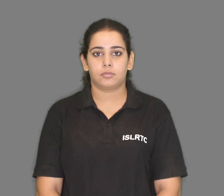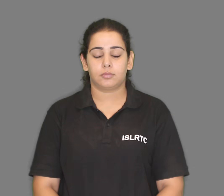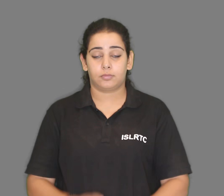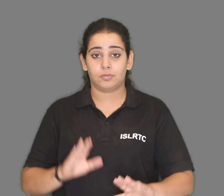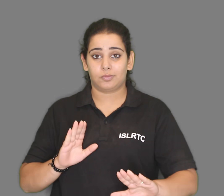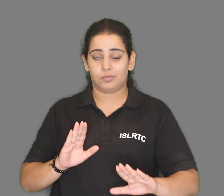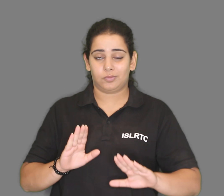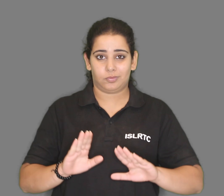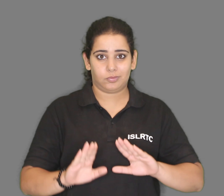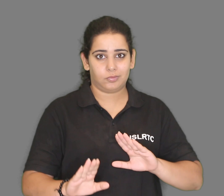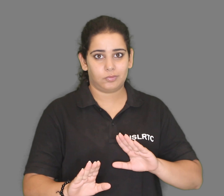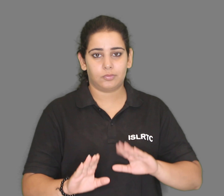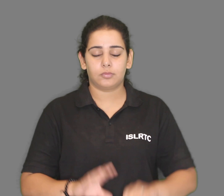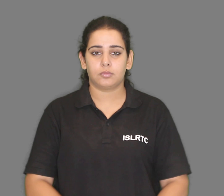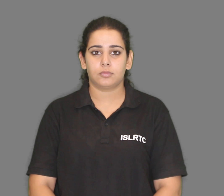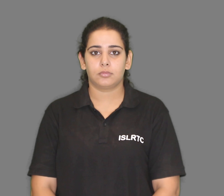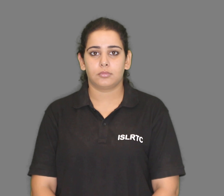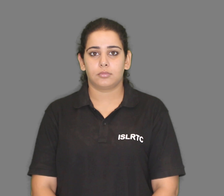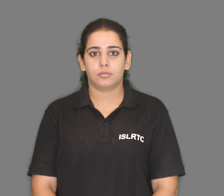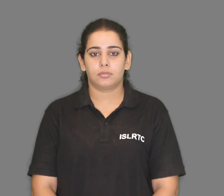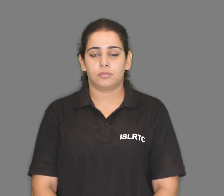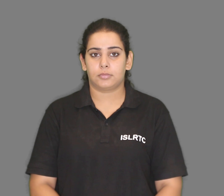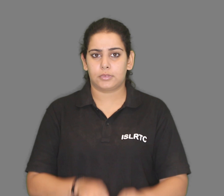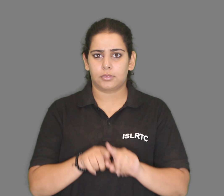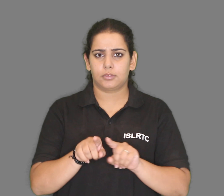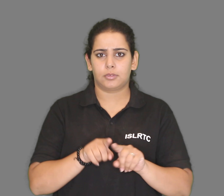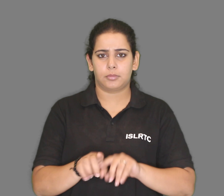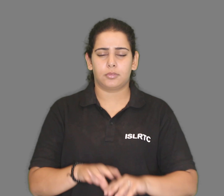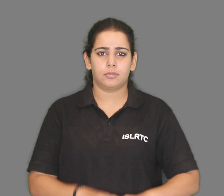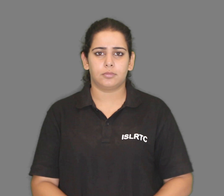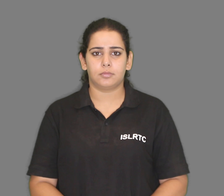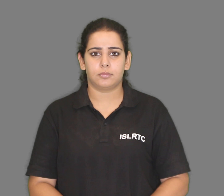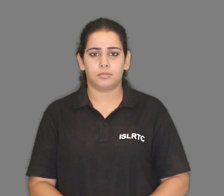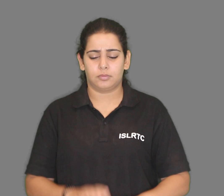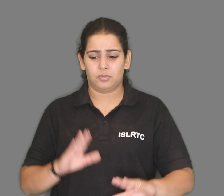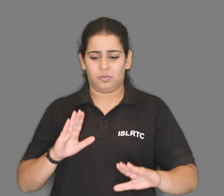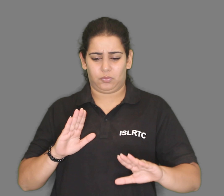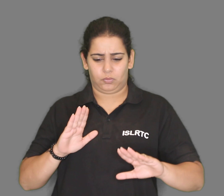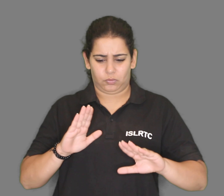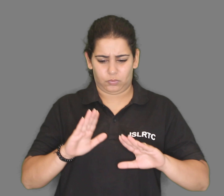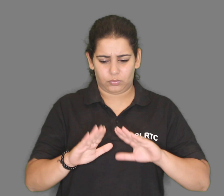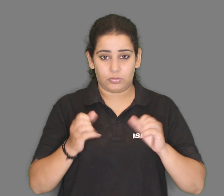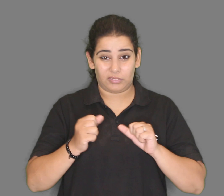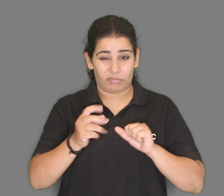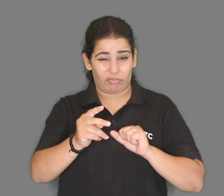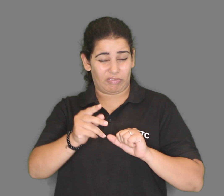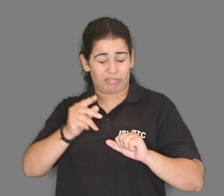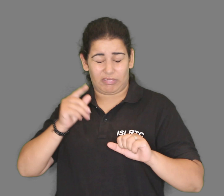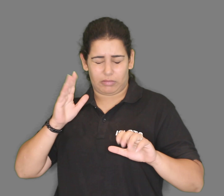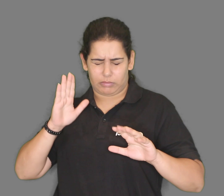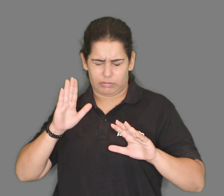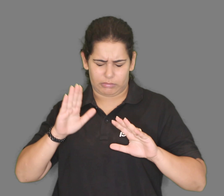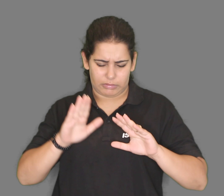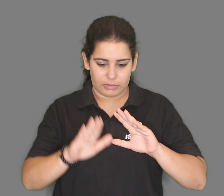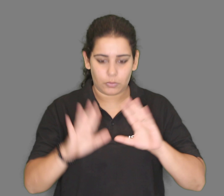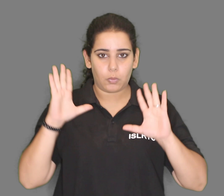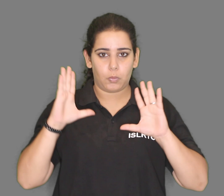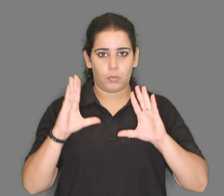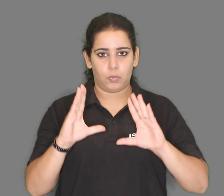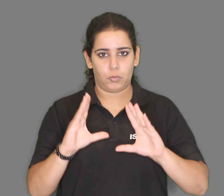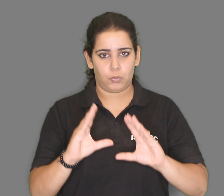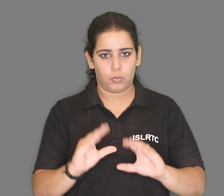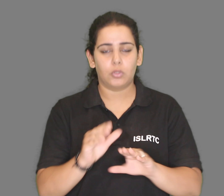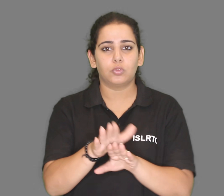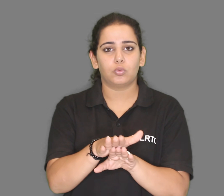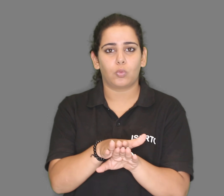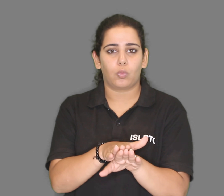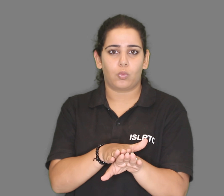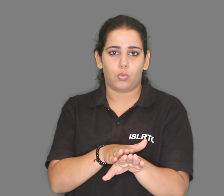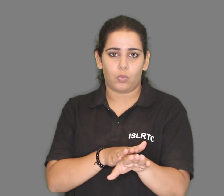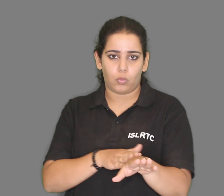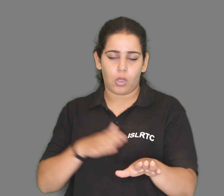Brake A device for slowing or stopping motion (as of a wheel, vehicle, or engine) especially by friction